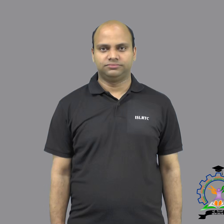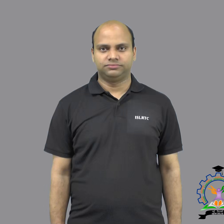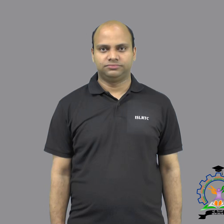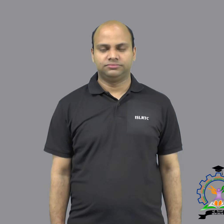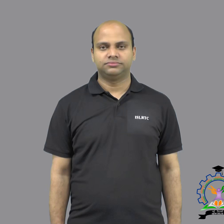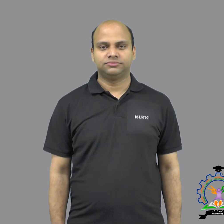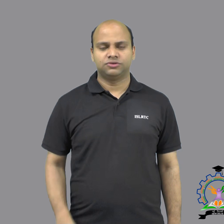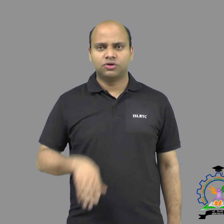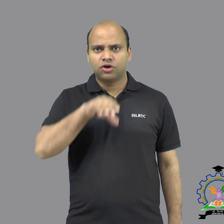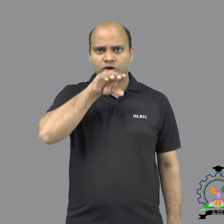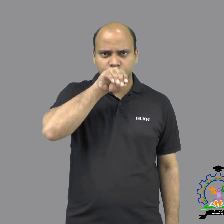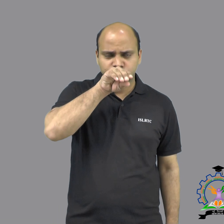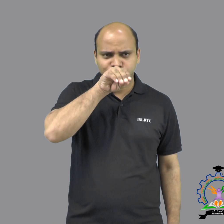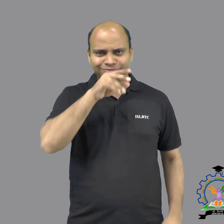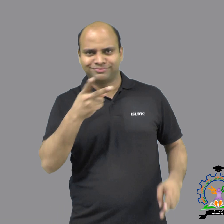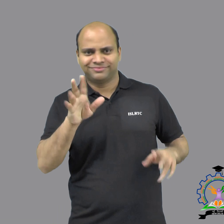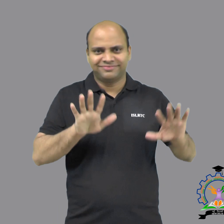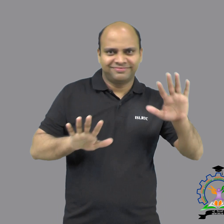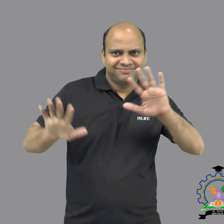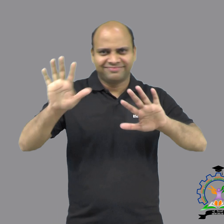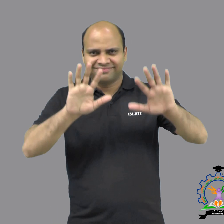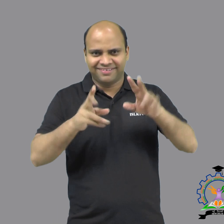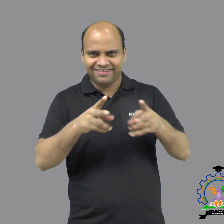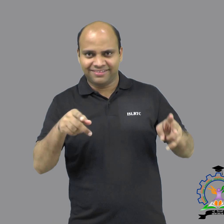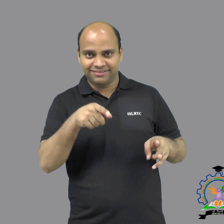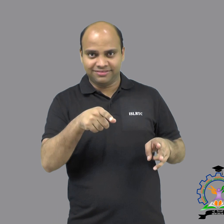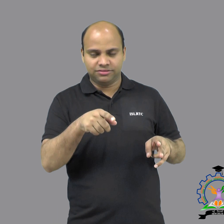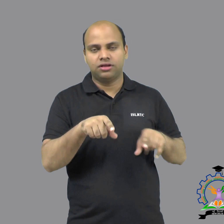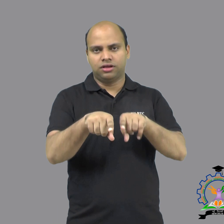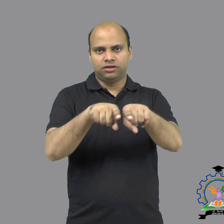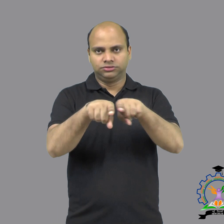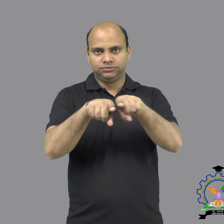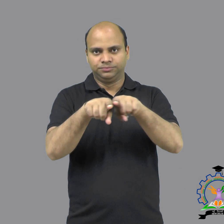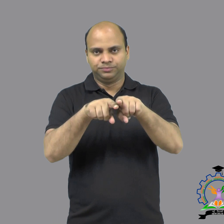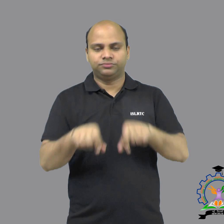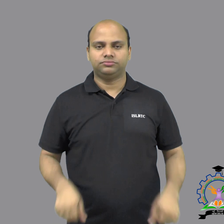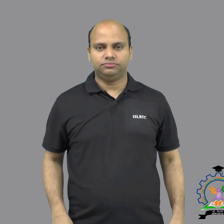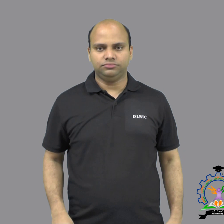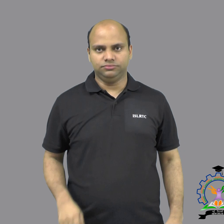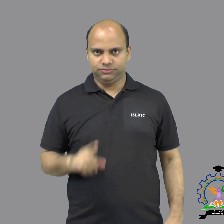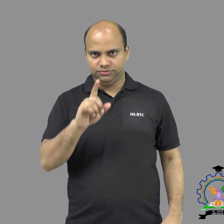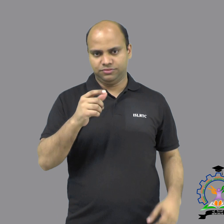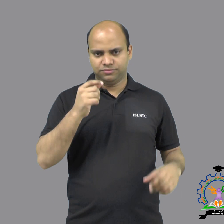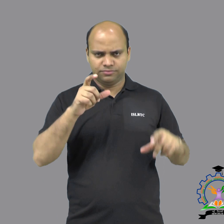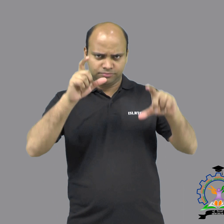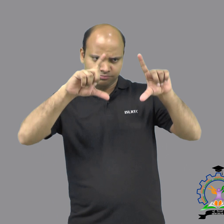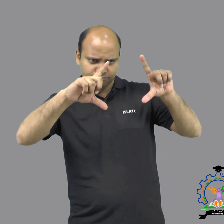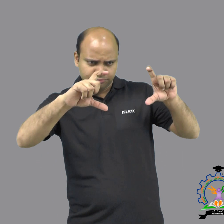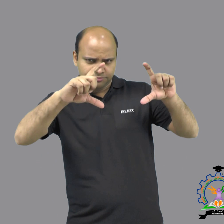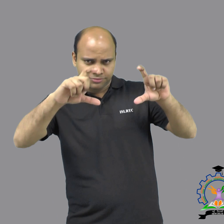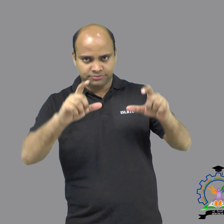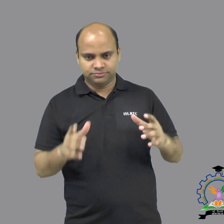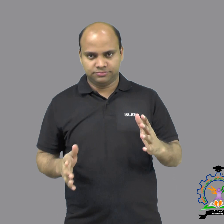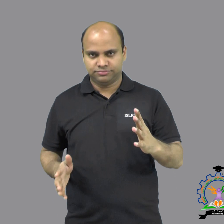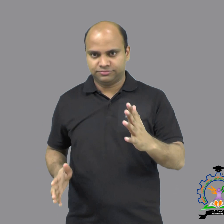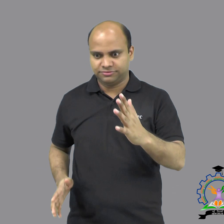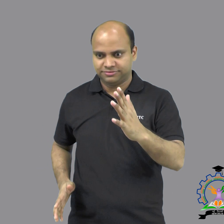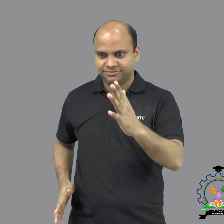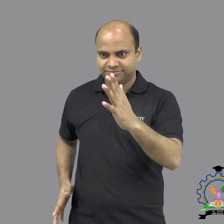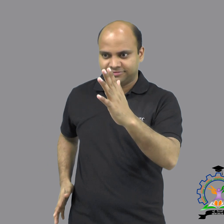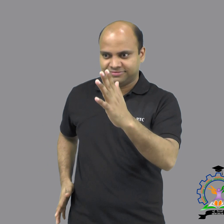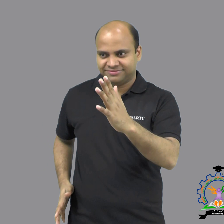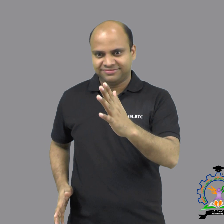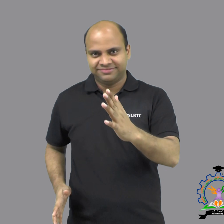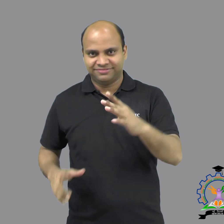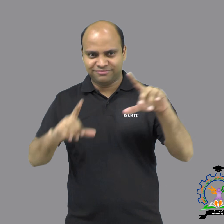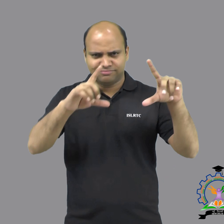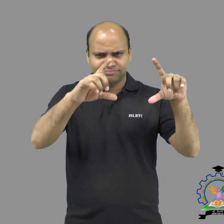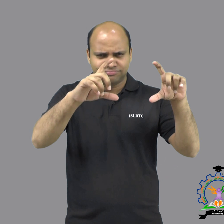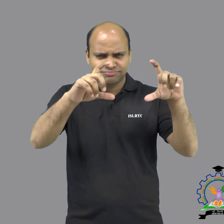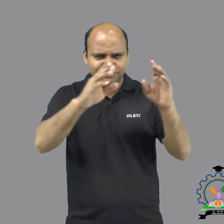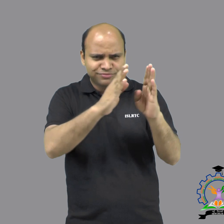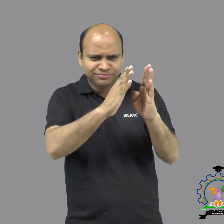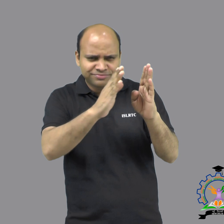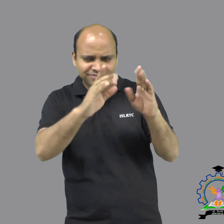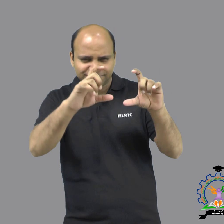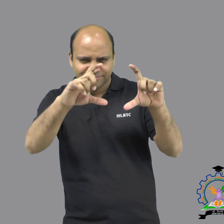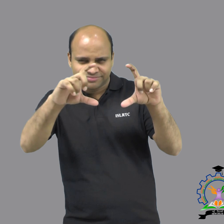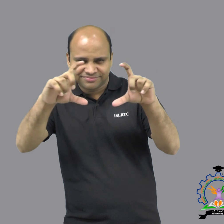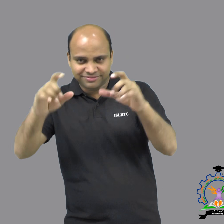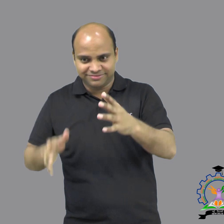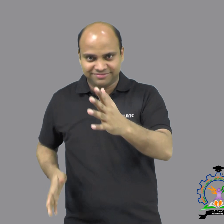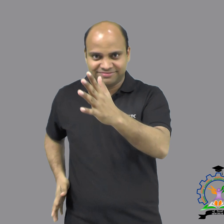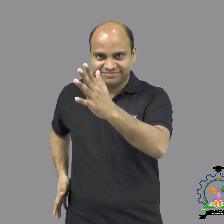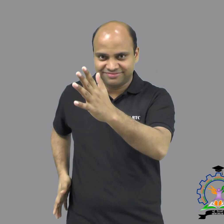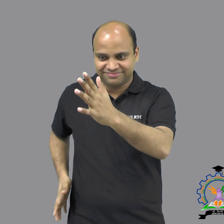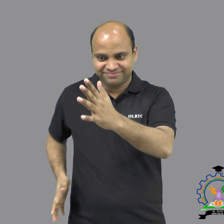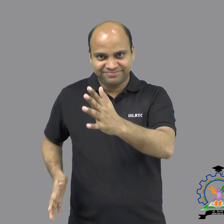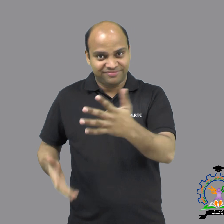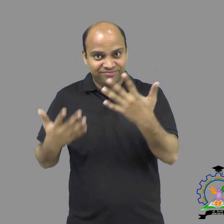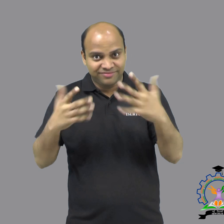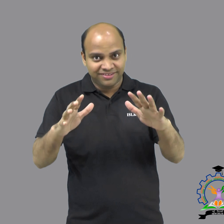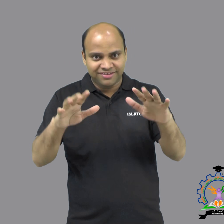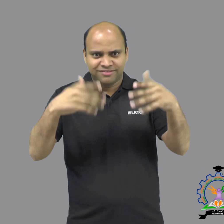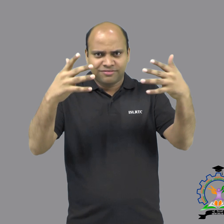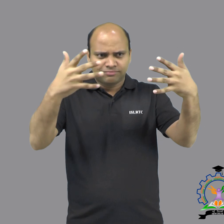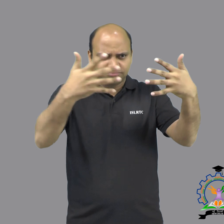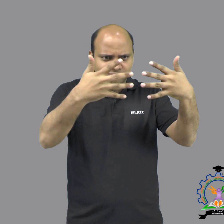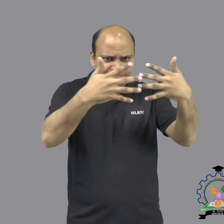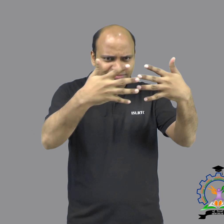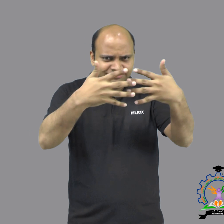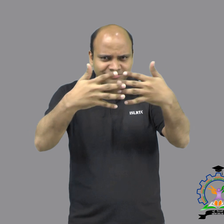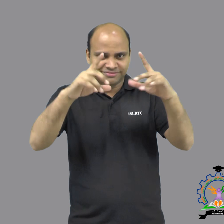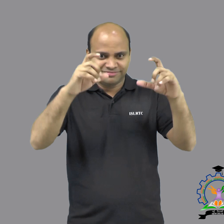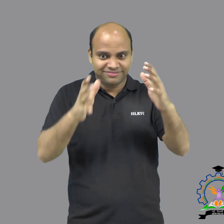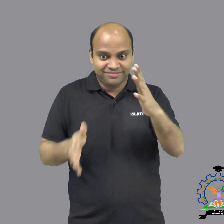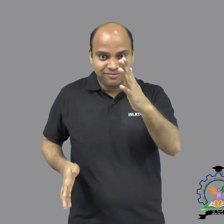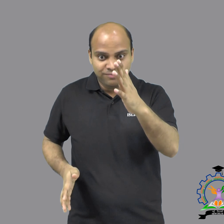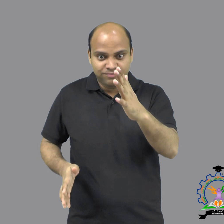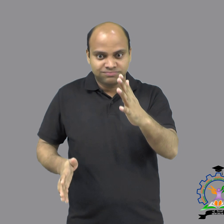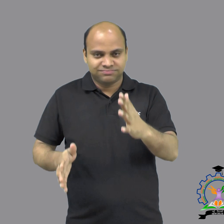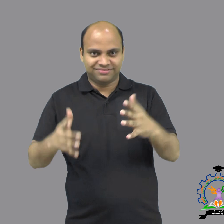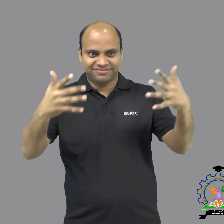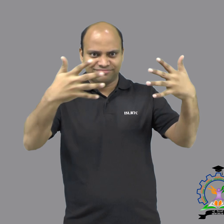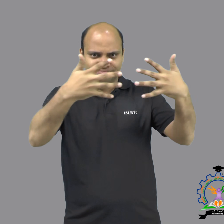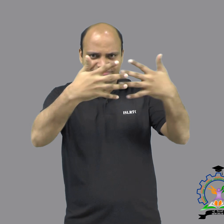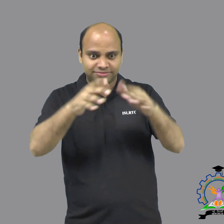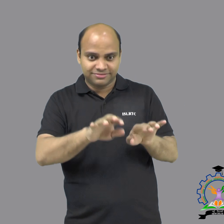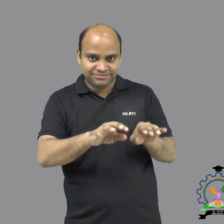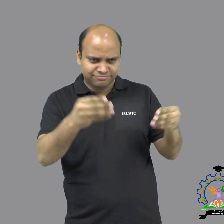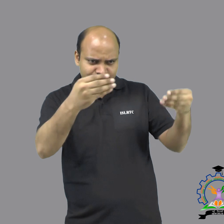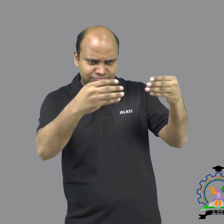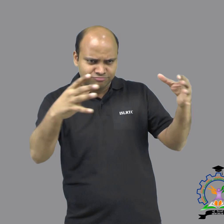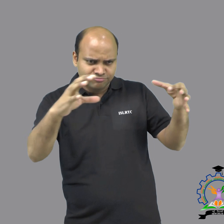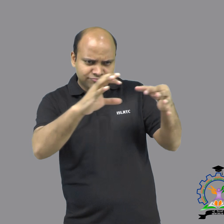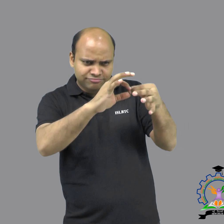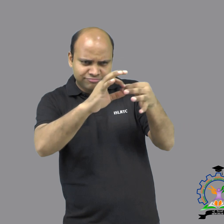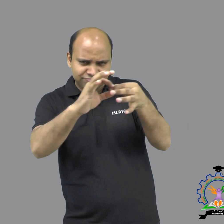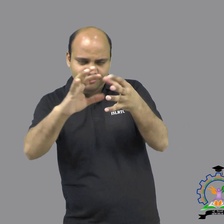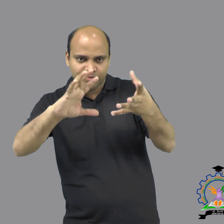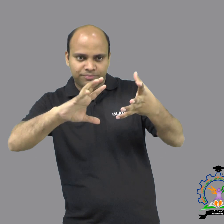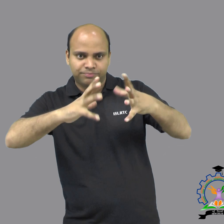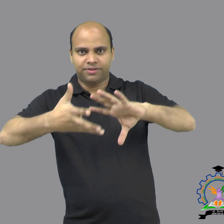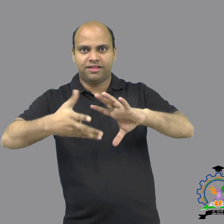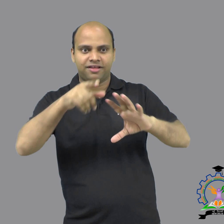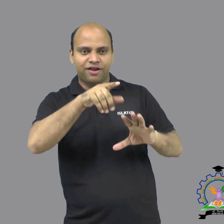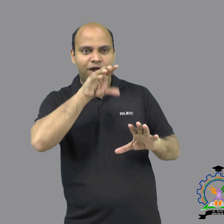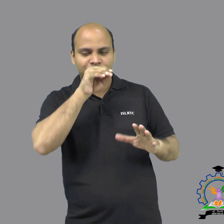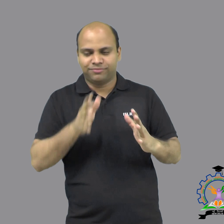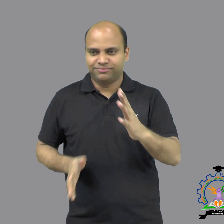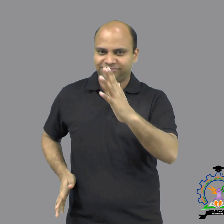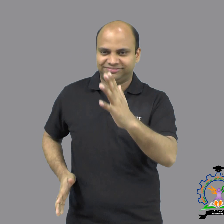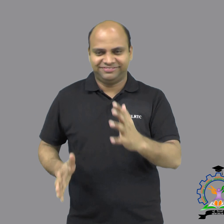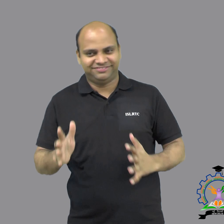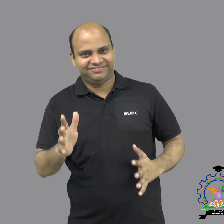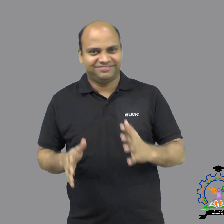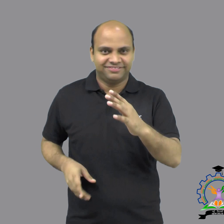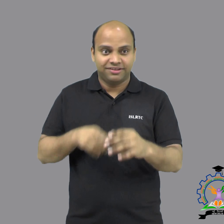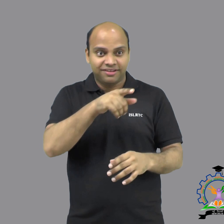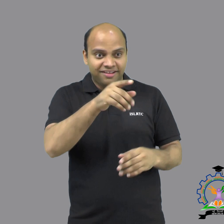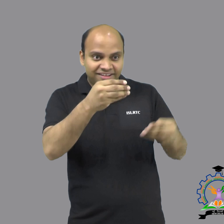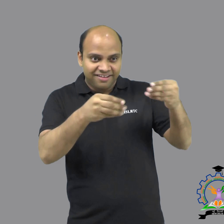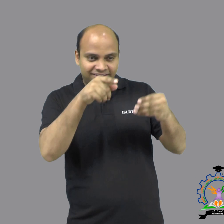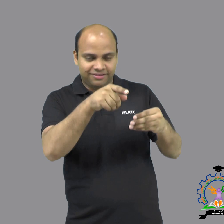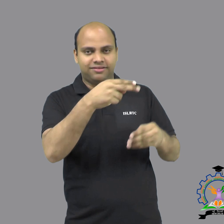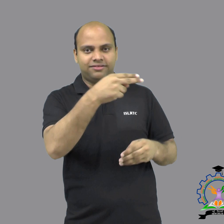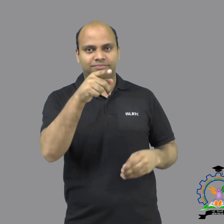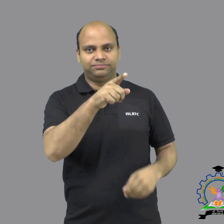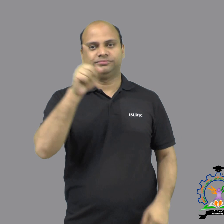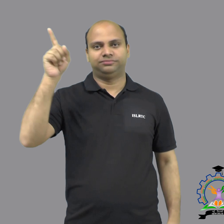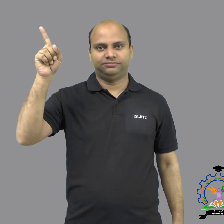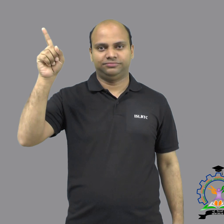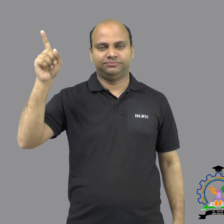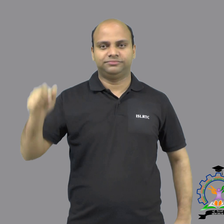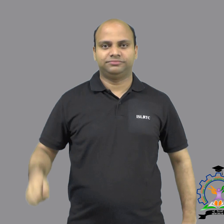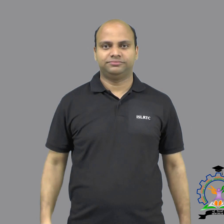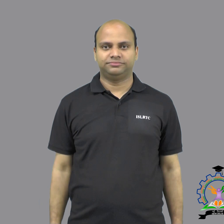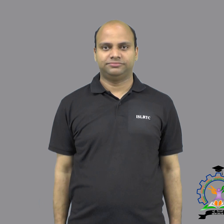Animation